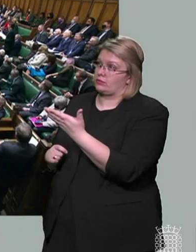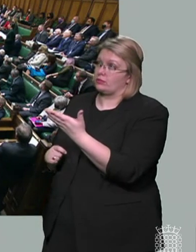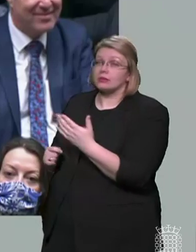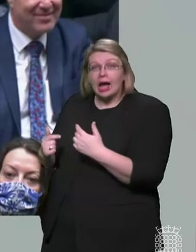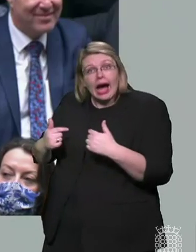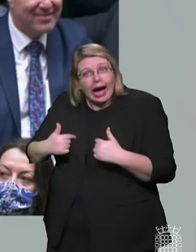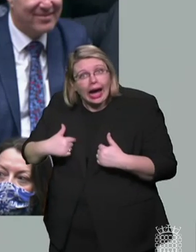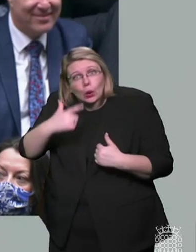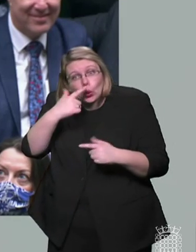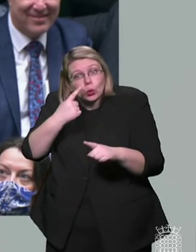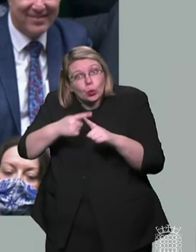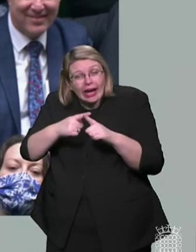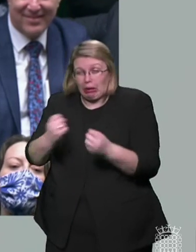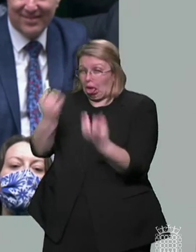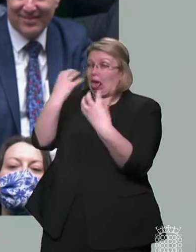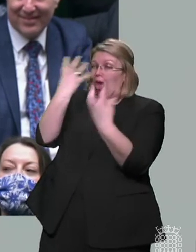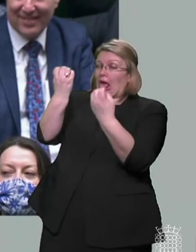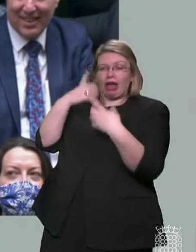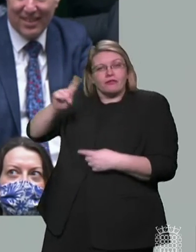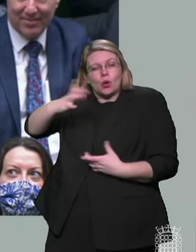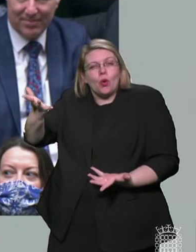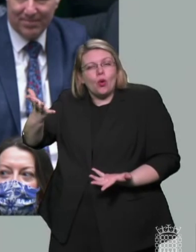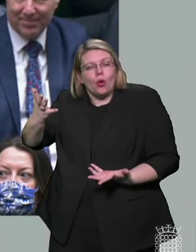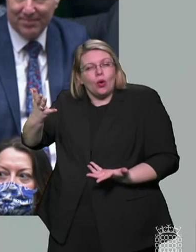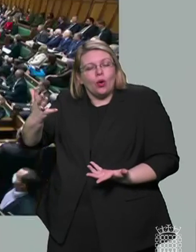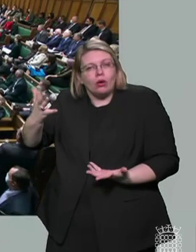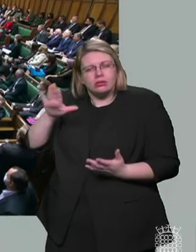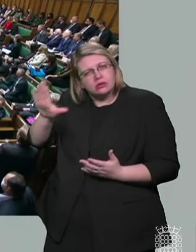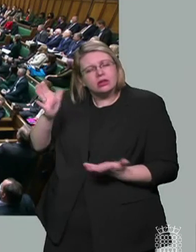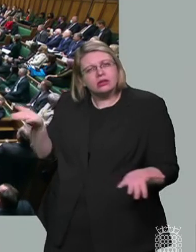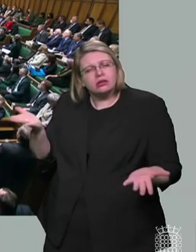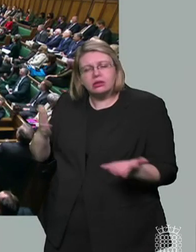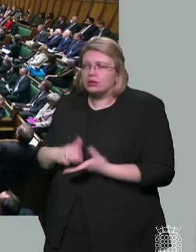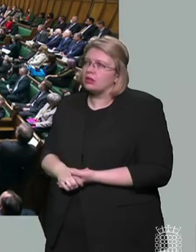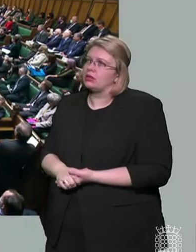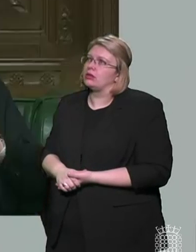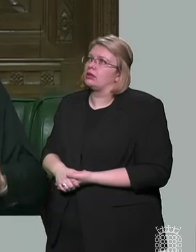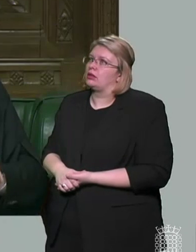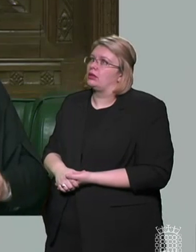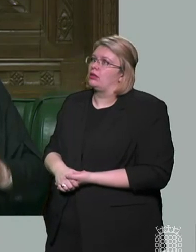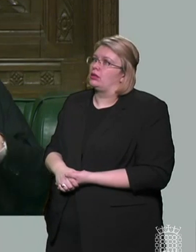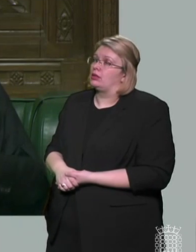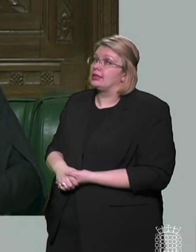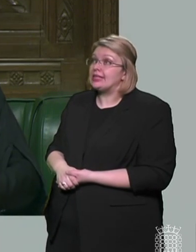Mr Speaker, I could be a lot faster if I were not being barracked by Conservative Members.